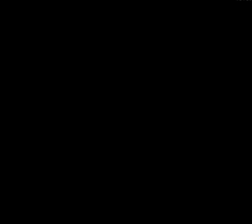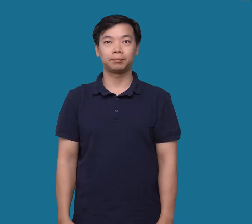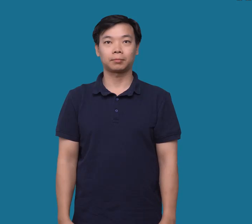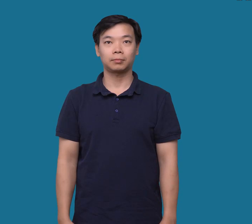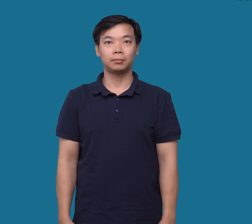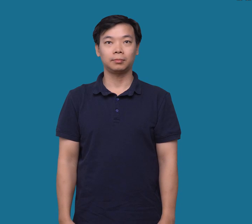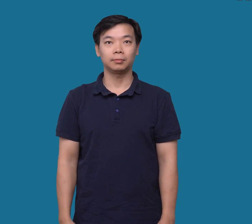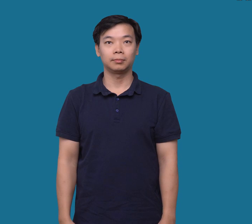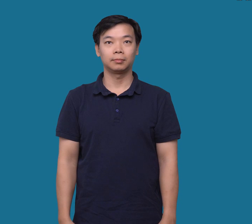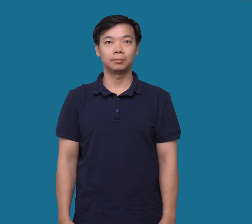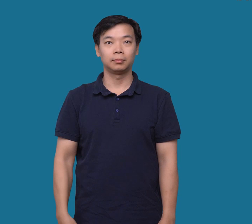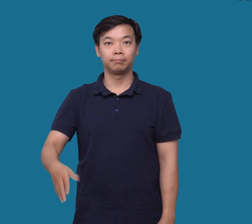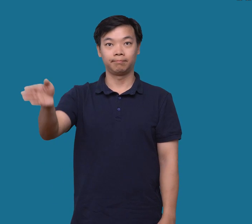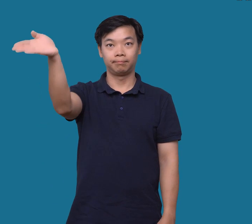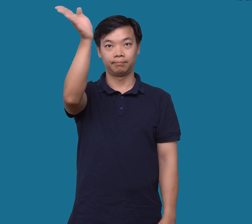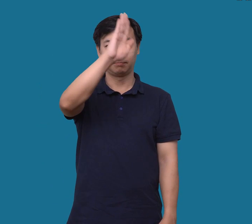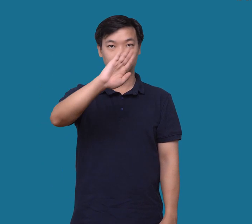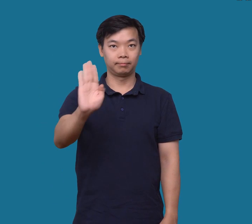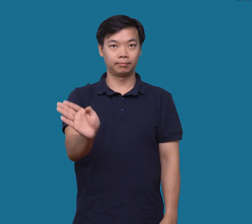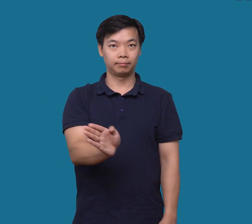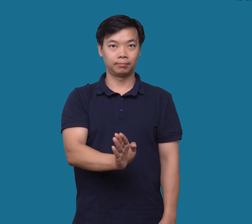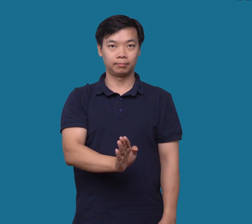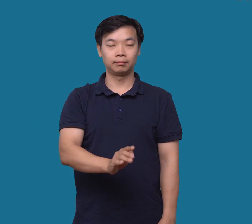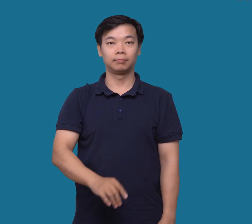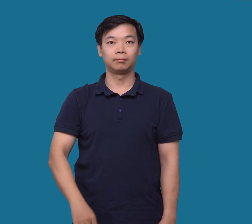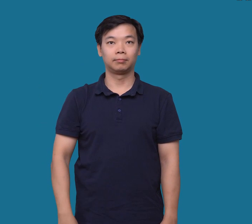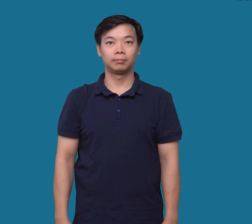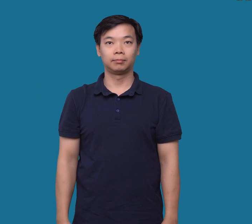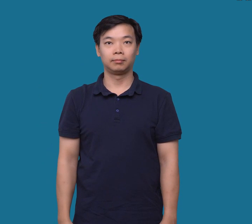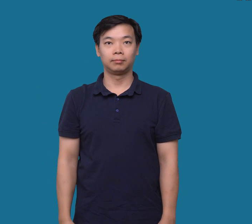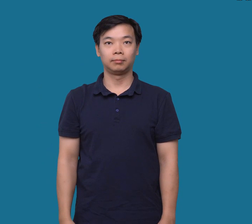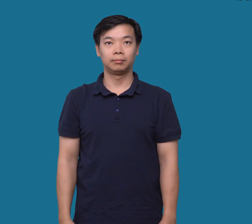bản đồ Việt Nam